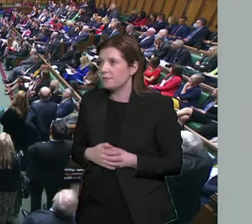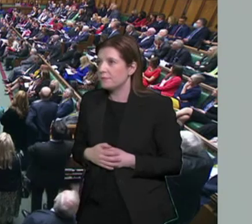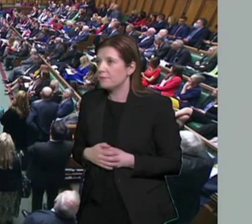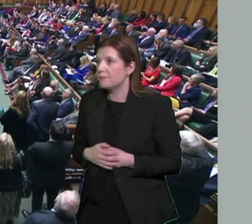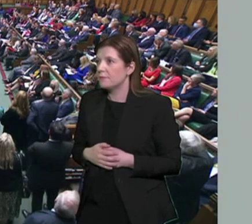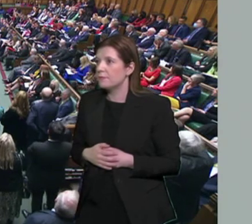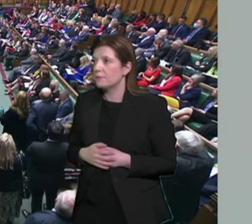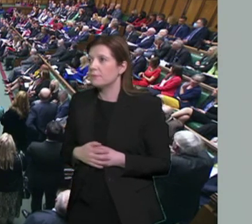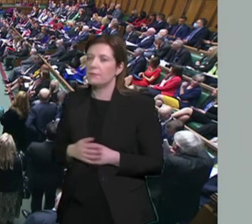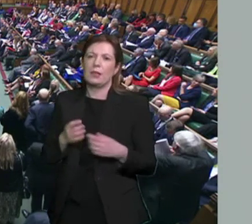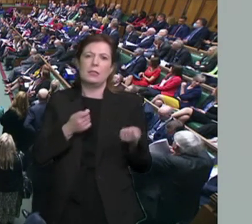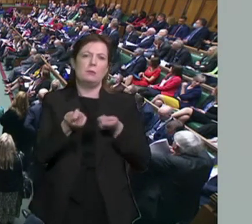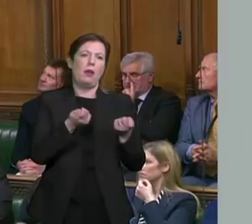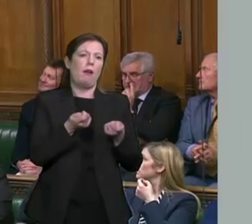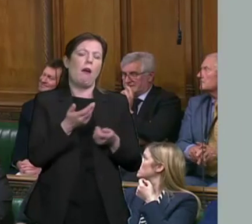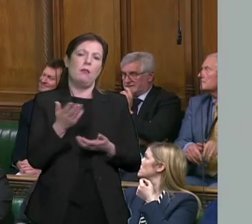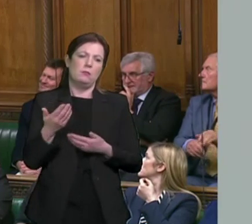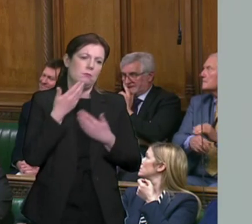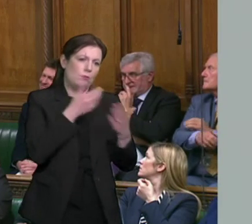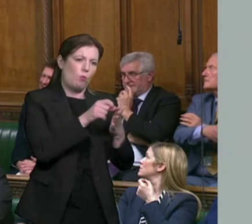It is nice to see the Prime Minister back in his place; I missed him last week.